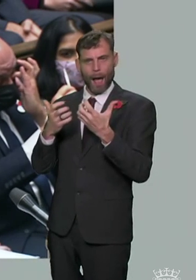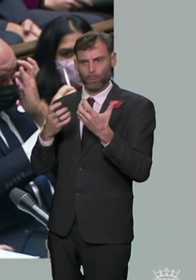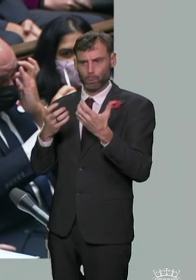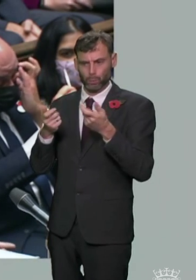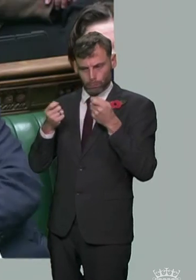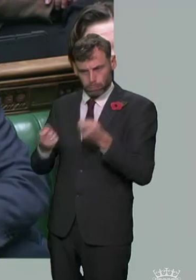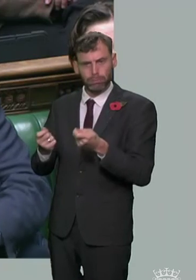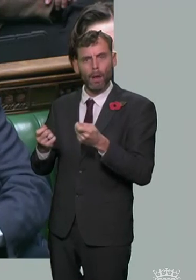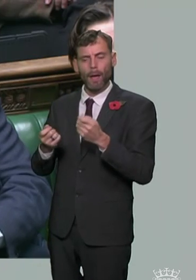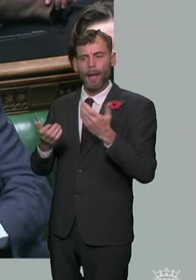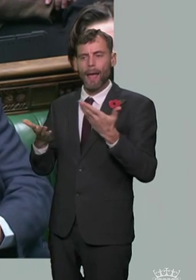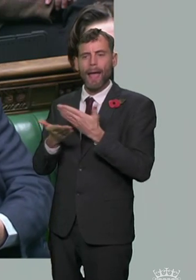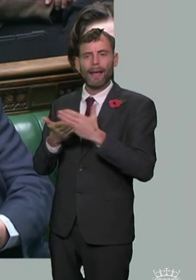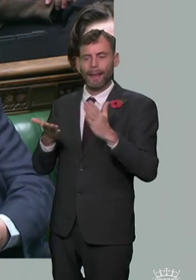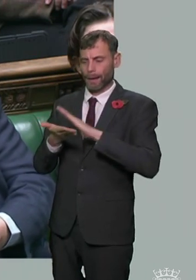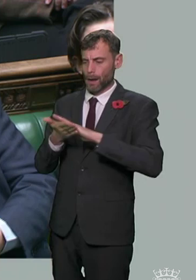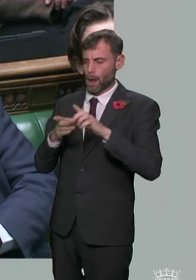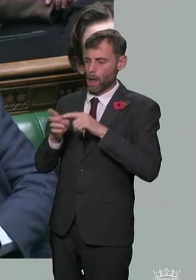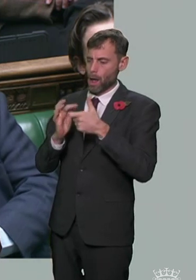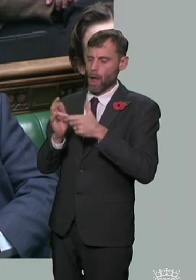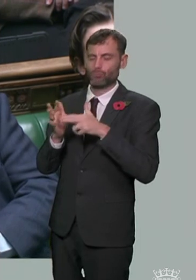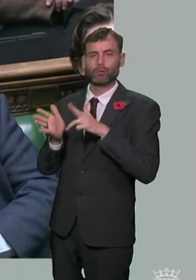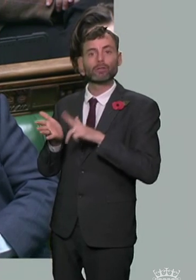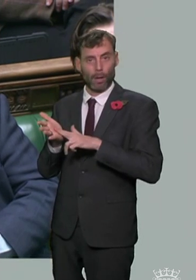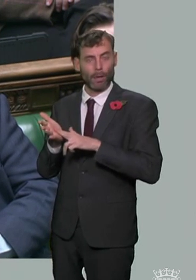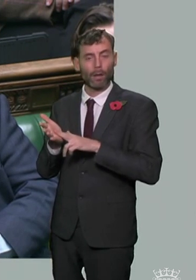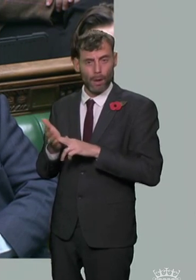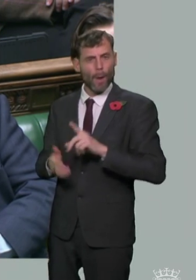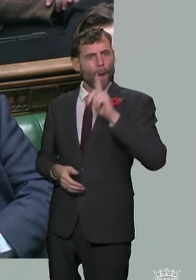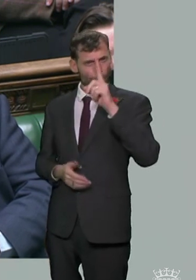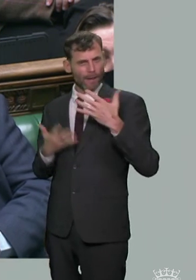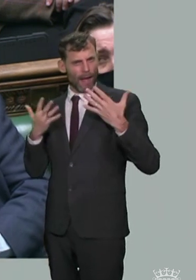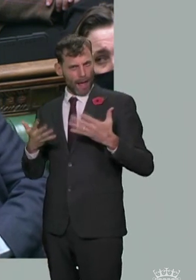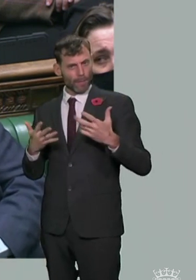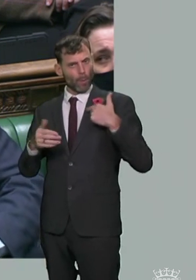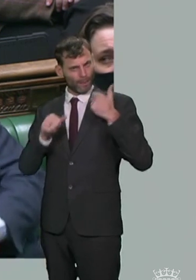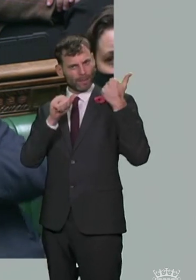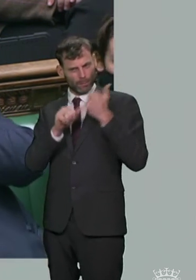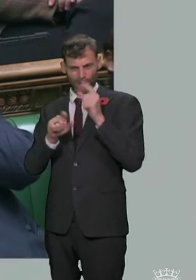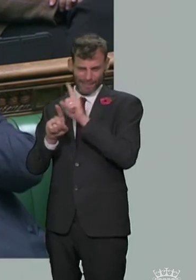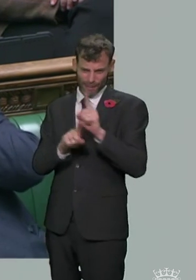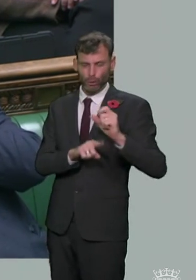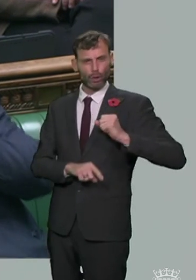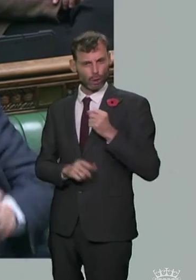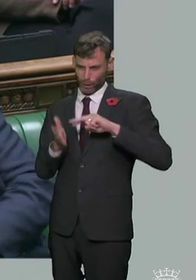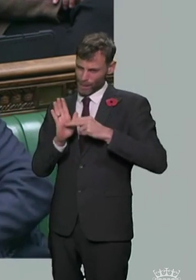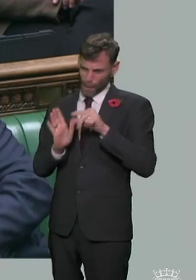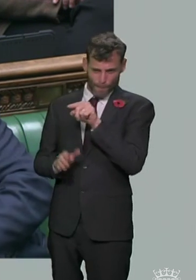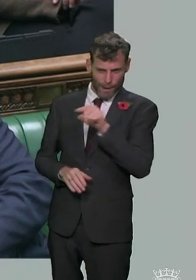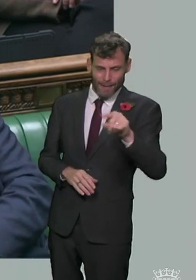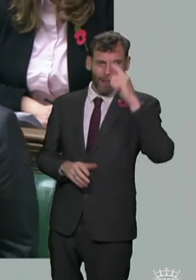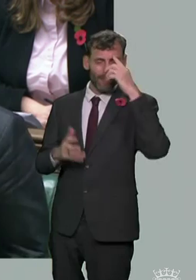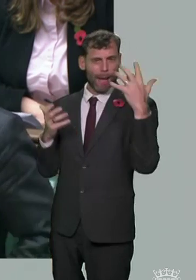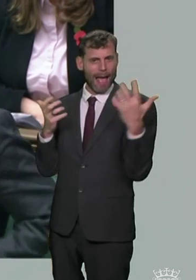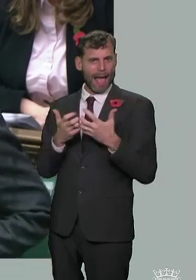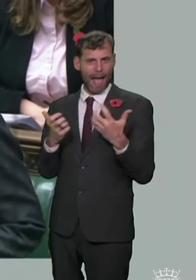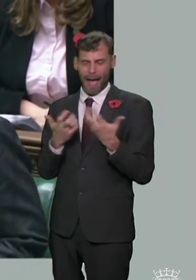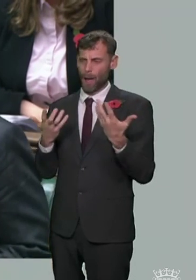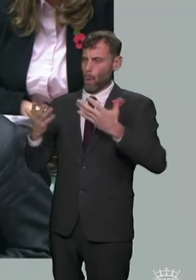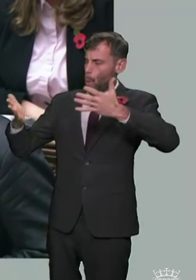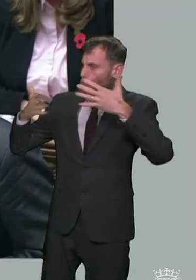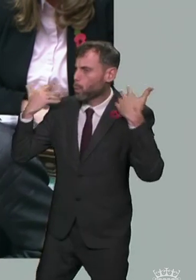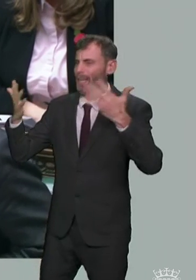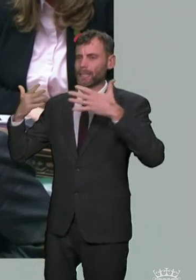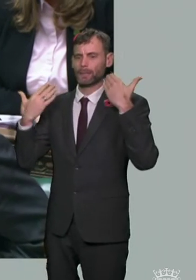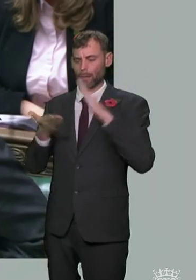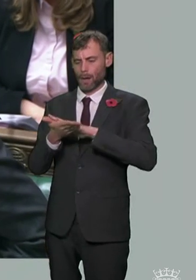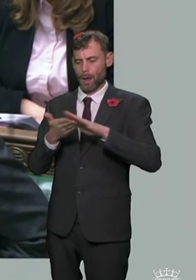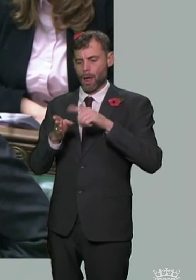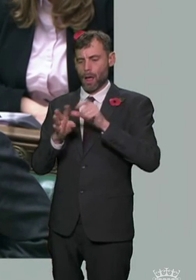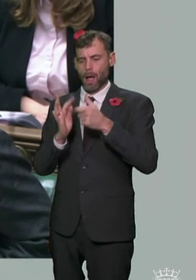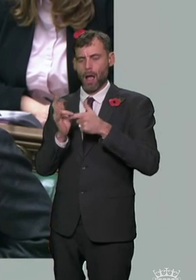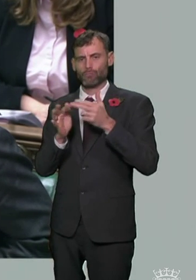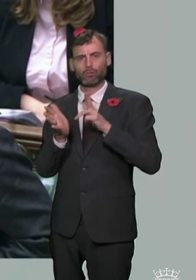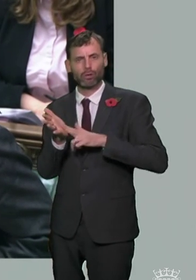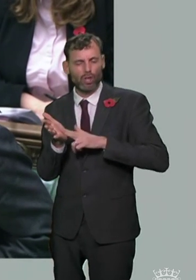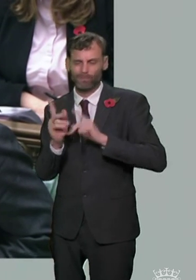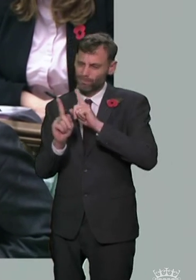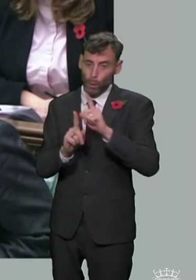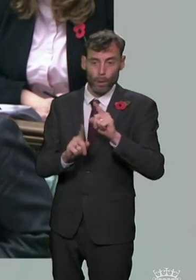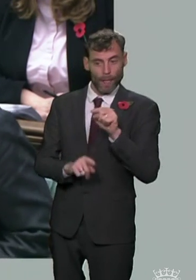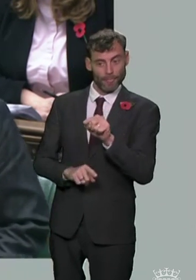The right honourable Gentleman should not despair. In the meantime, we are supporting amazing Scottish plans to get clean energy from wind, hydrogen and all sorts of means.